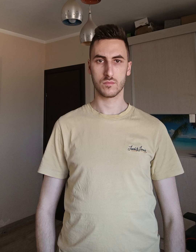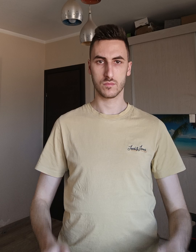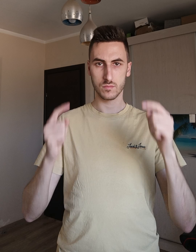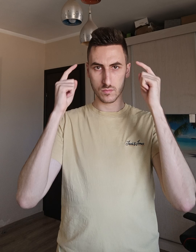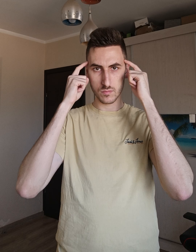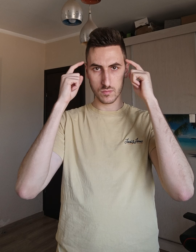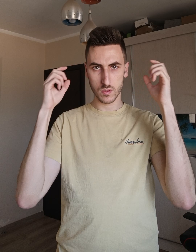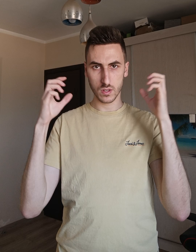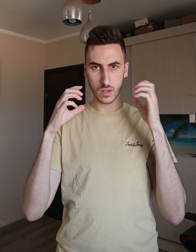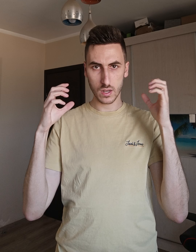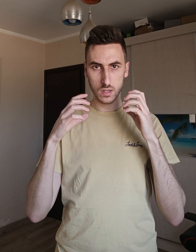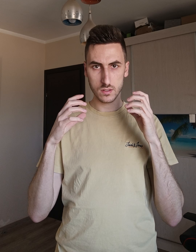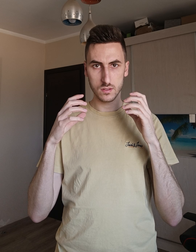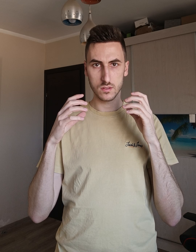לחוץ